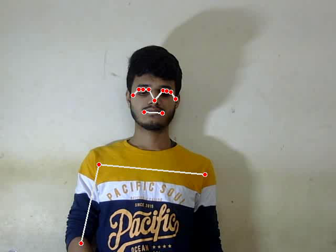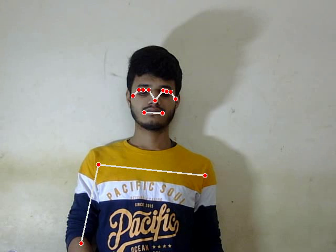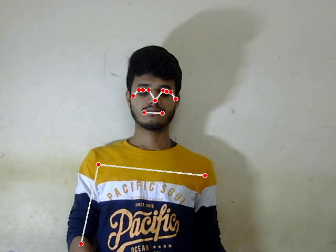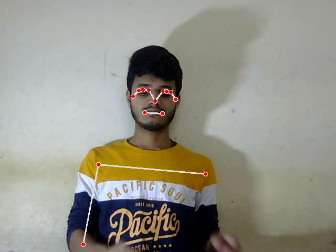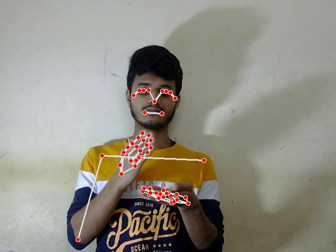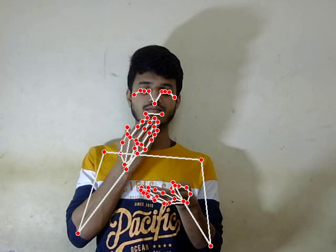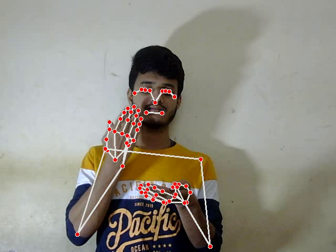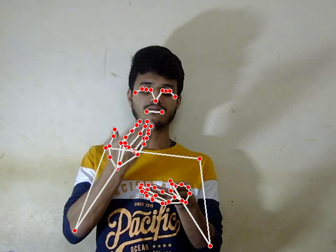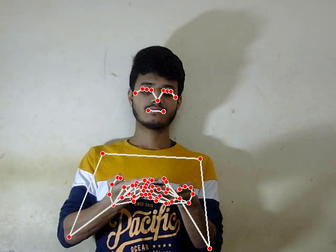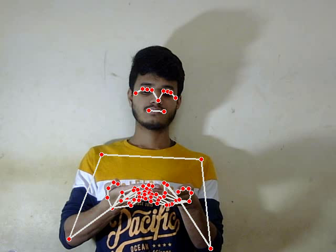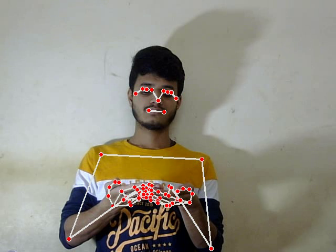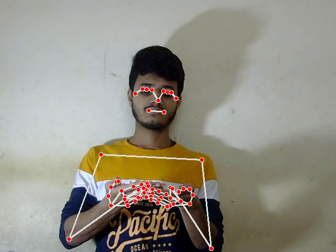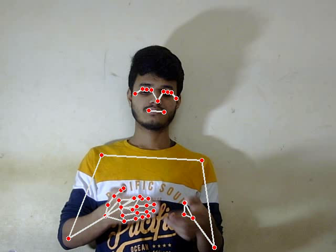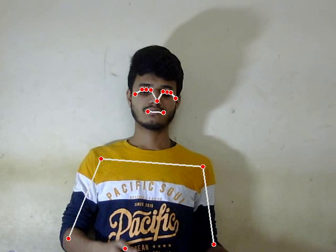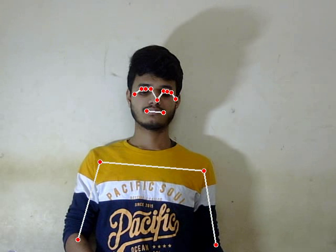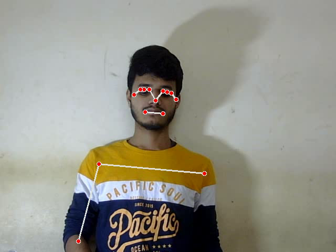good